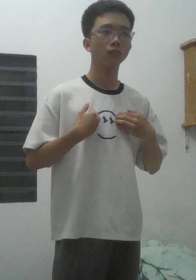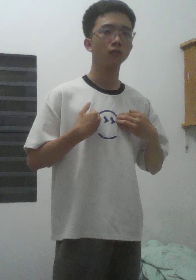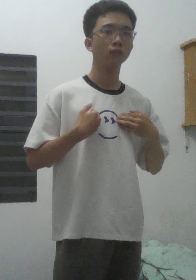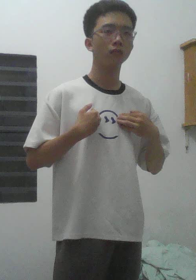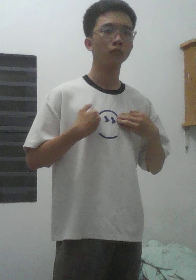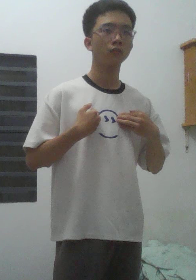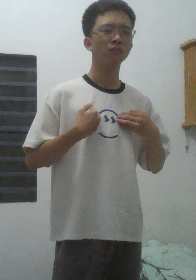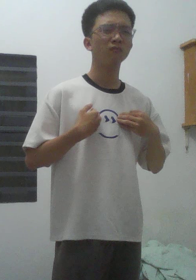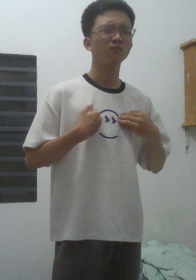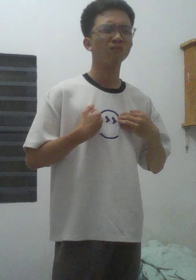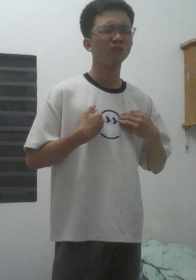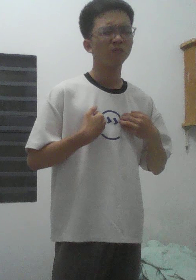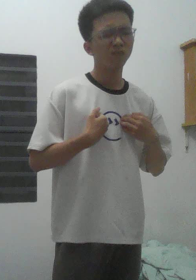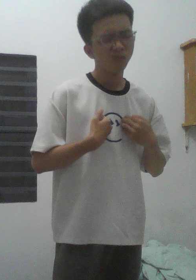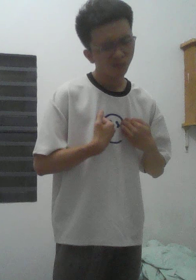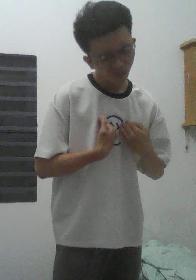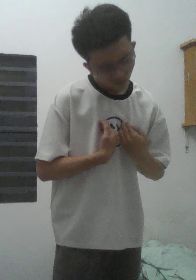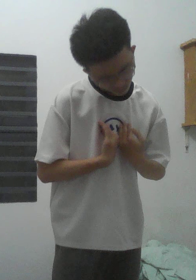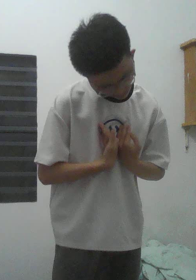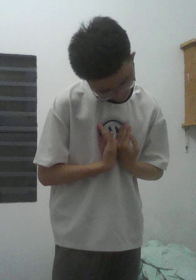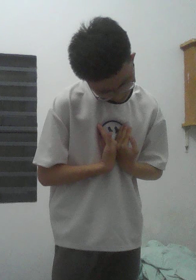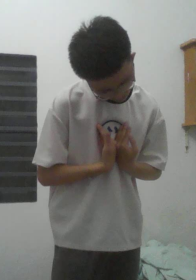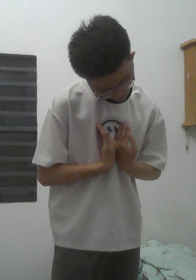met